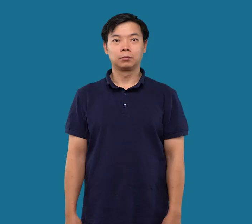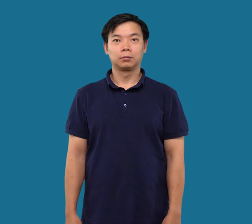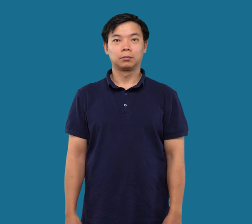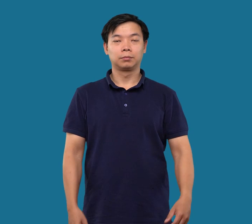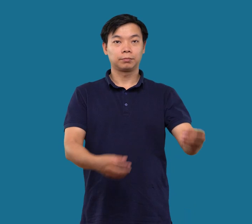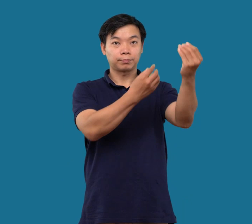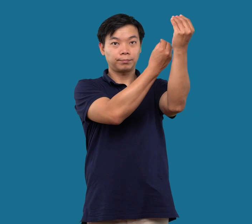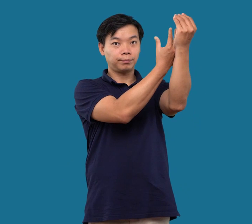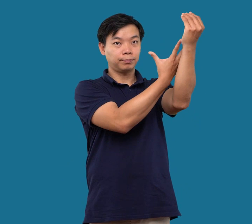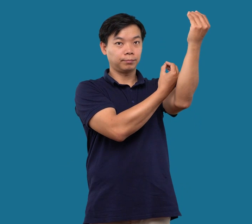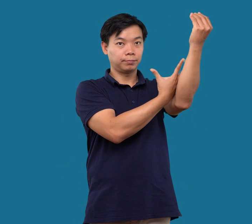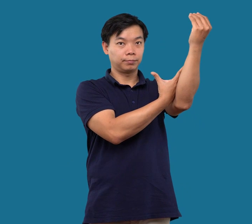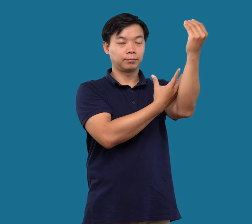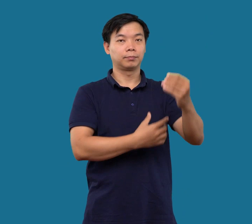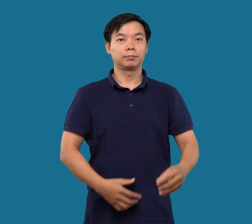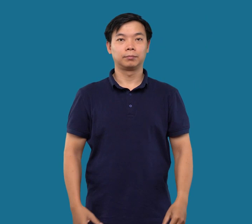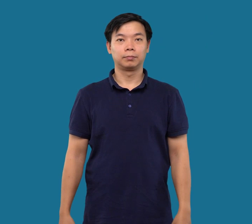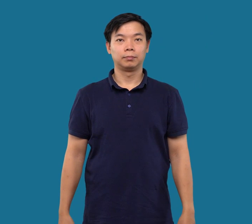hoa lay ơn